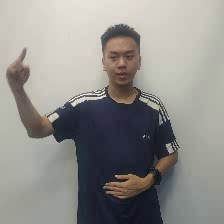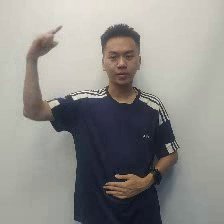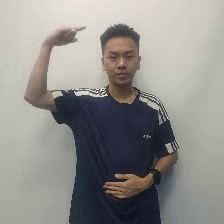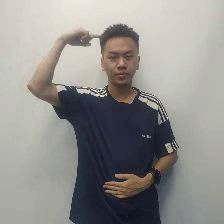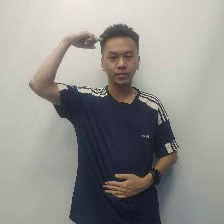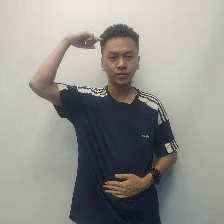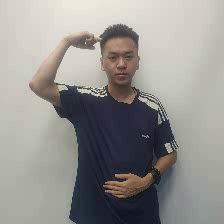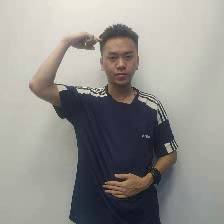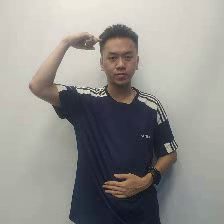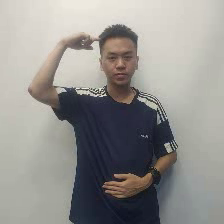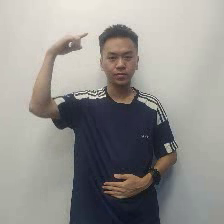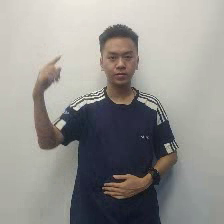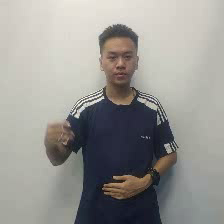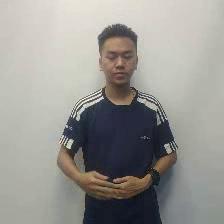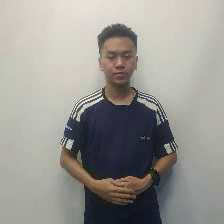Đầu